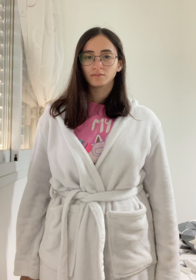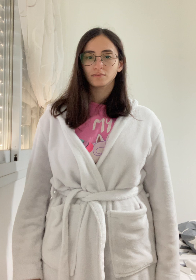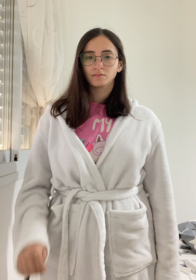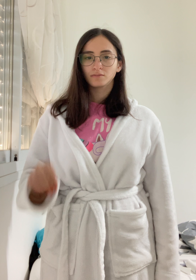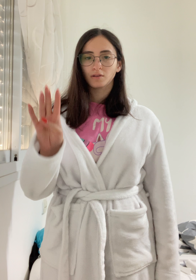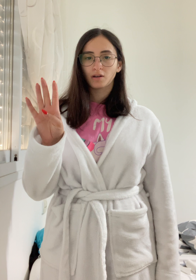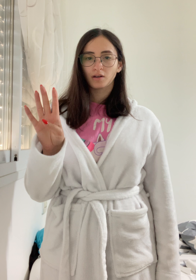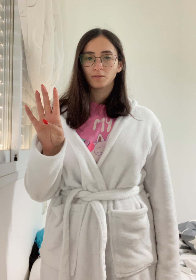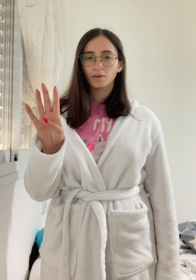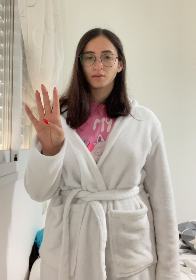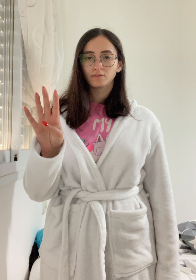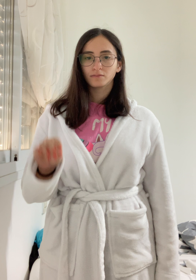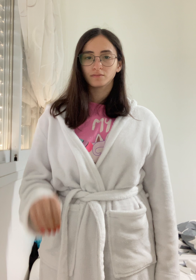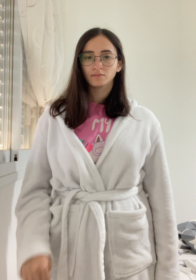ארבע